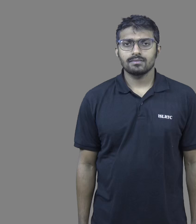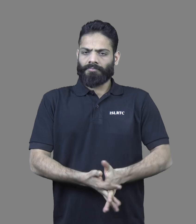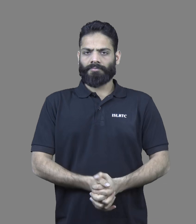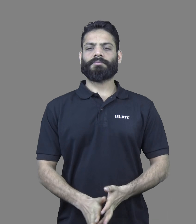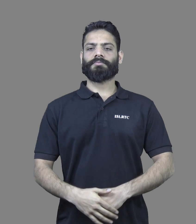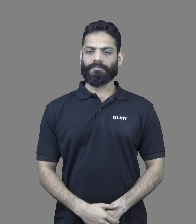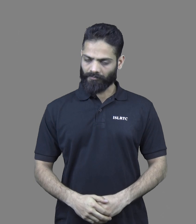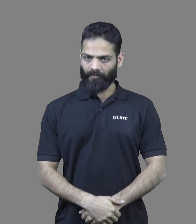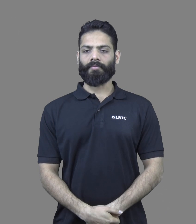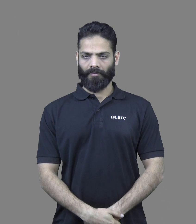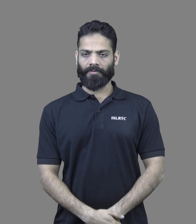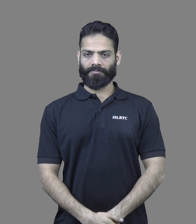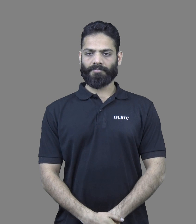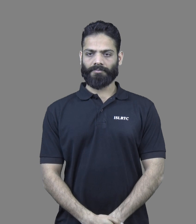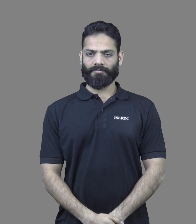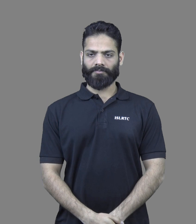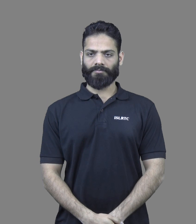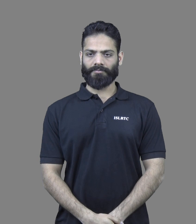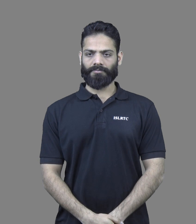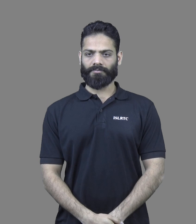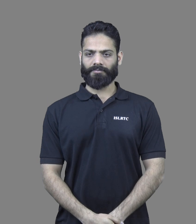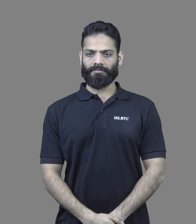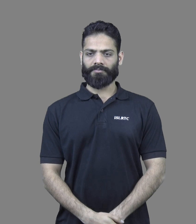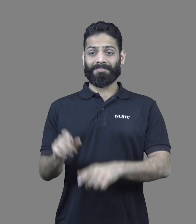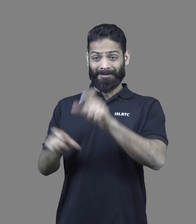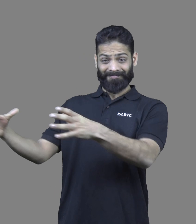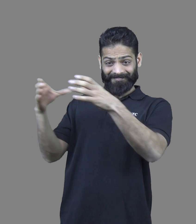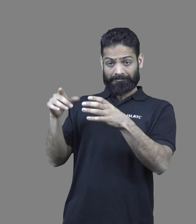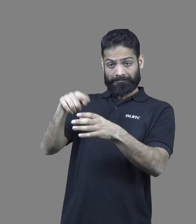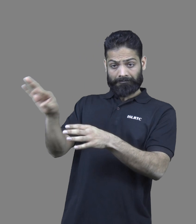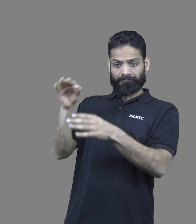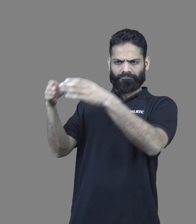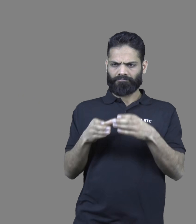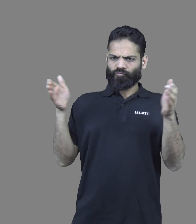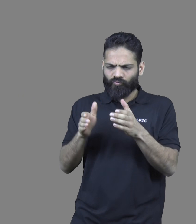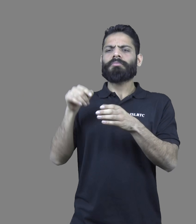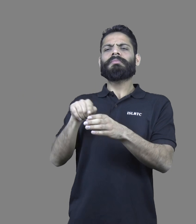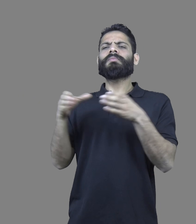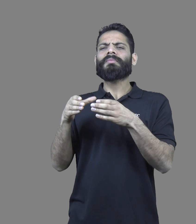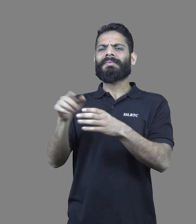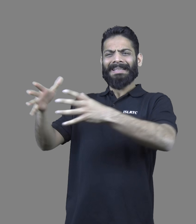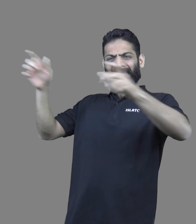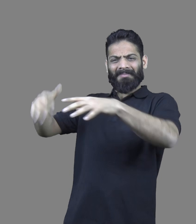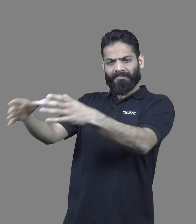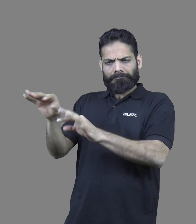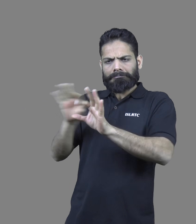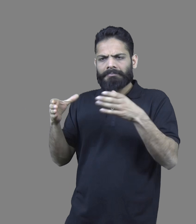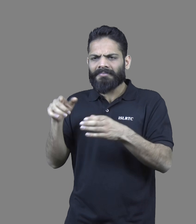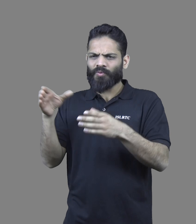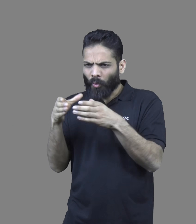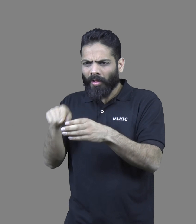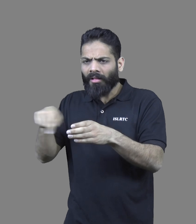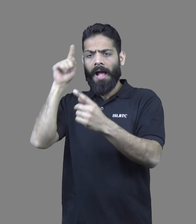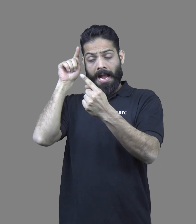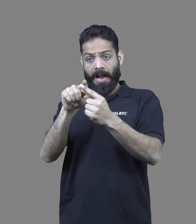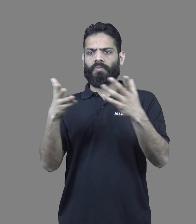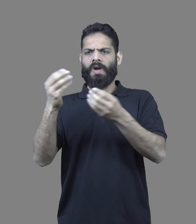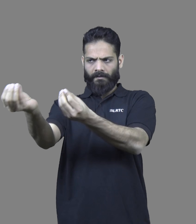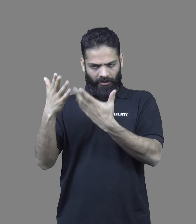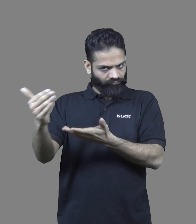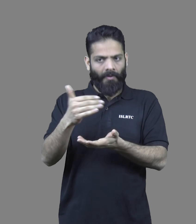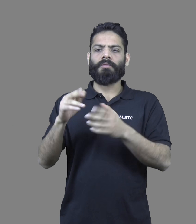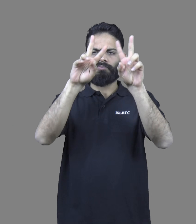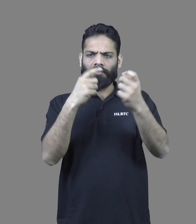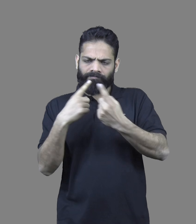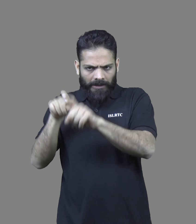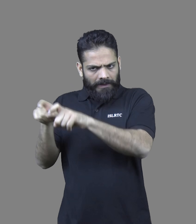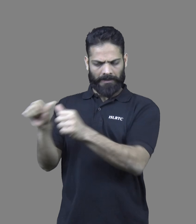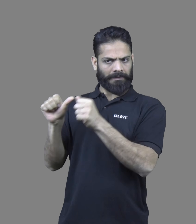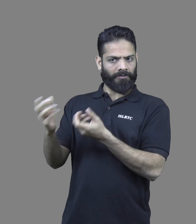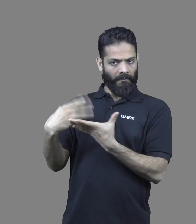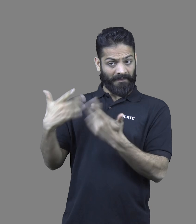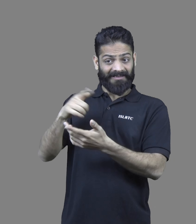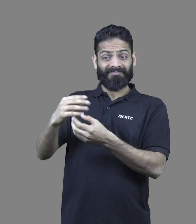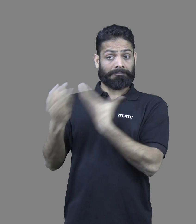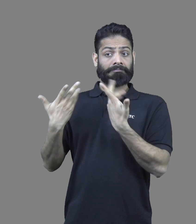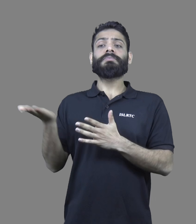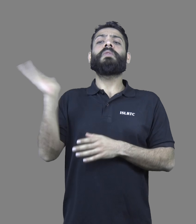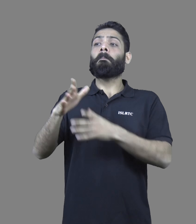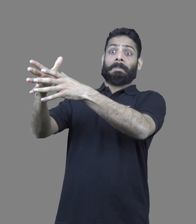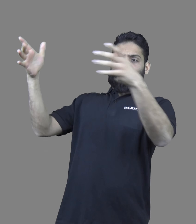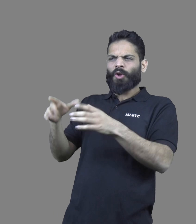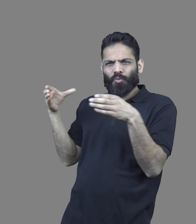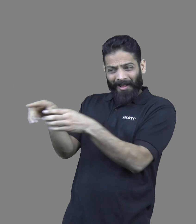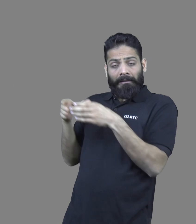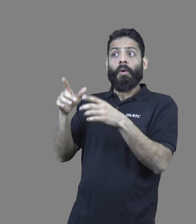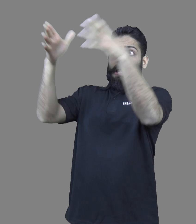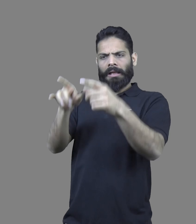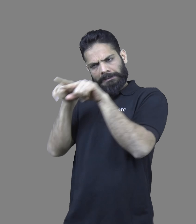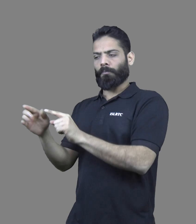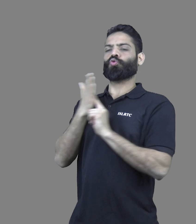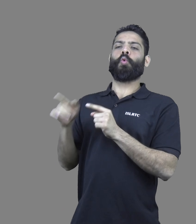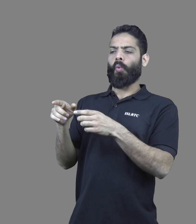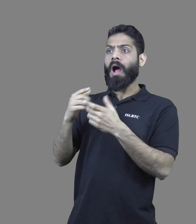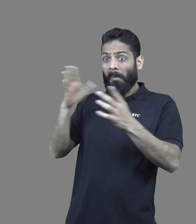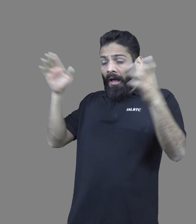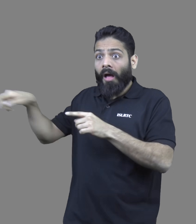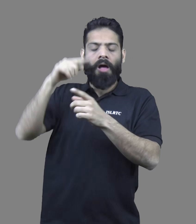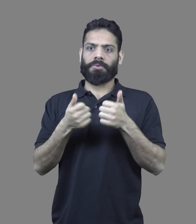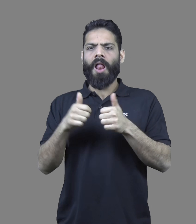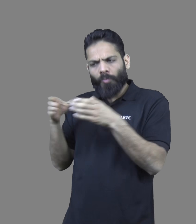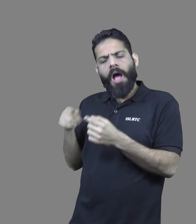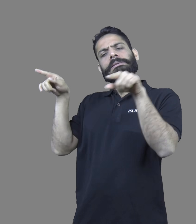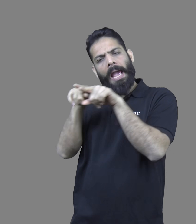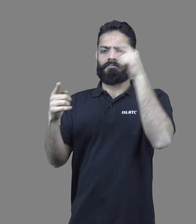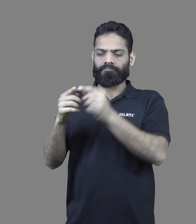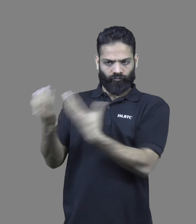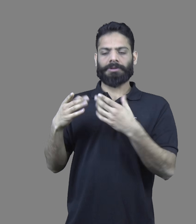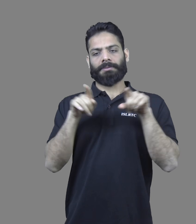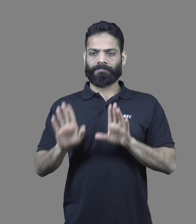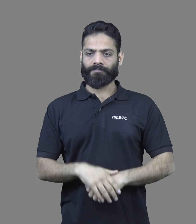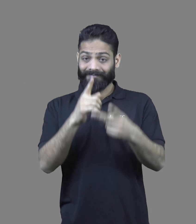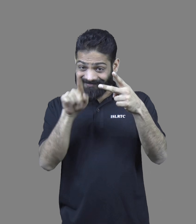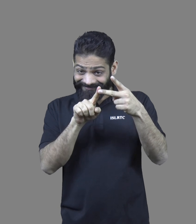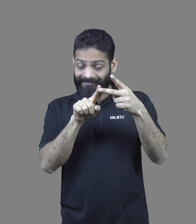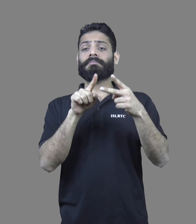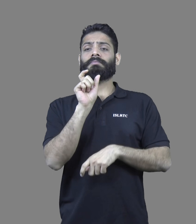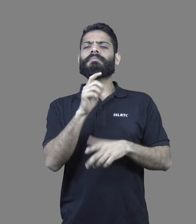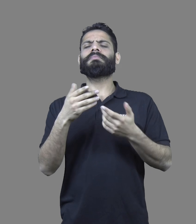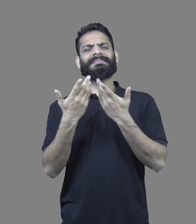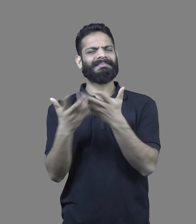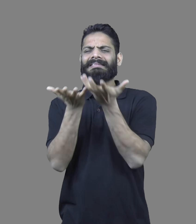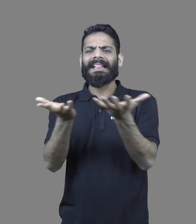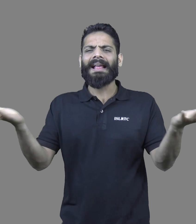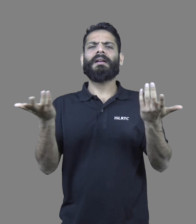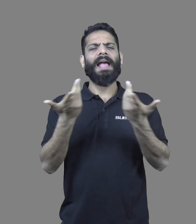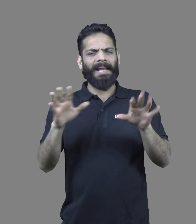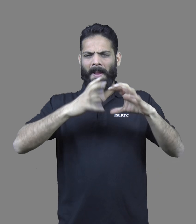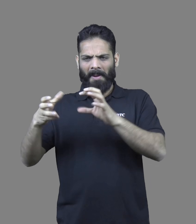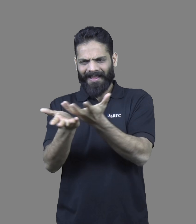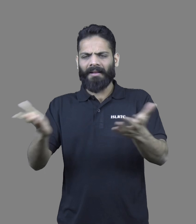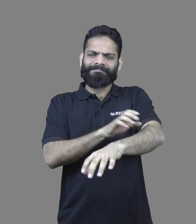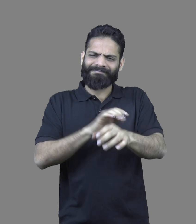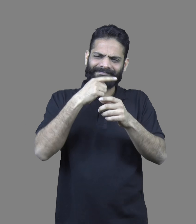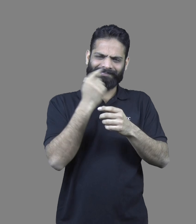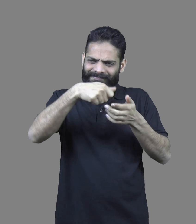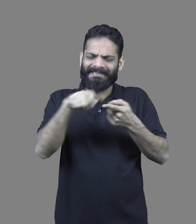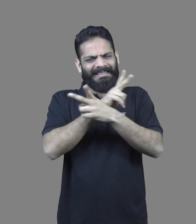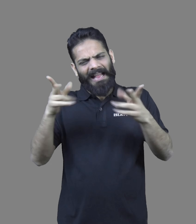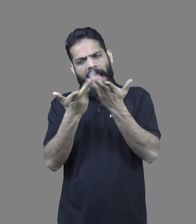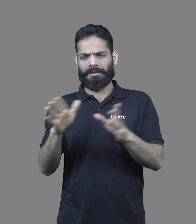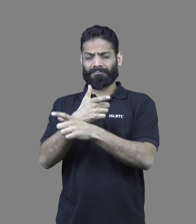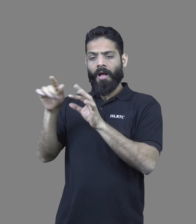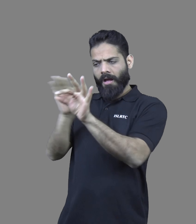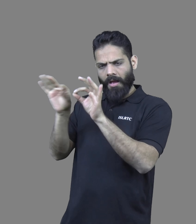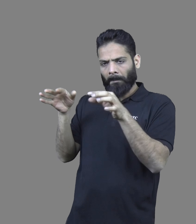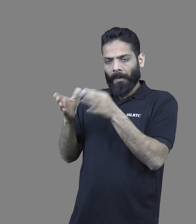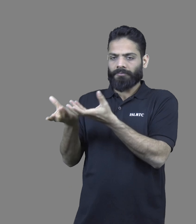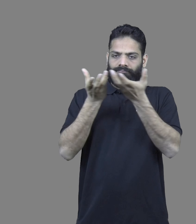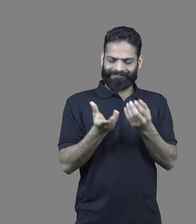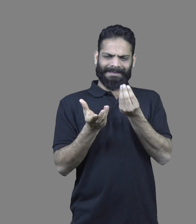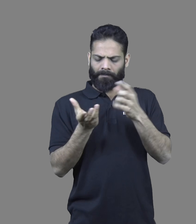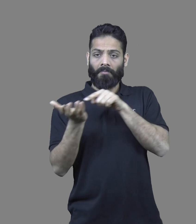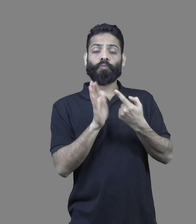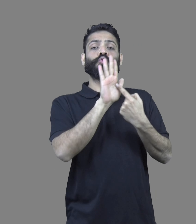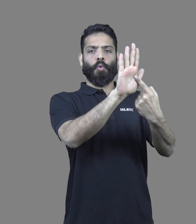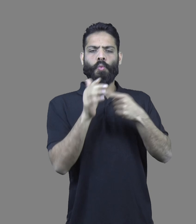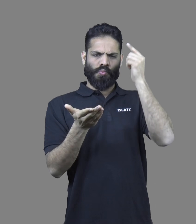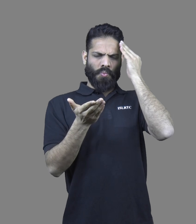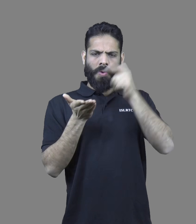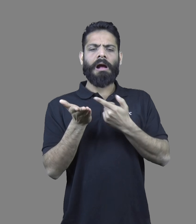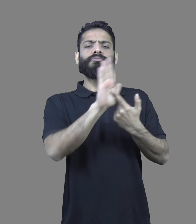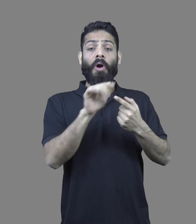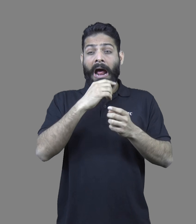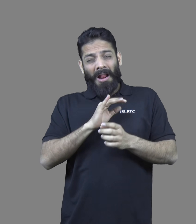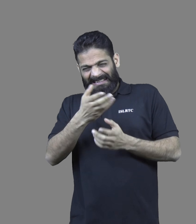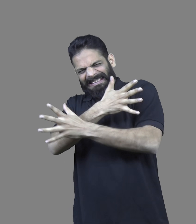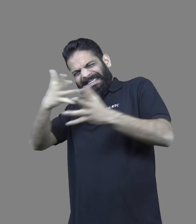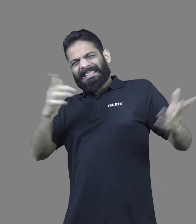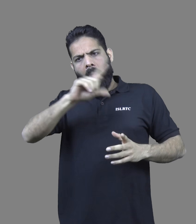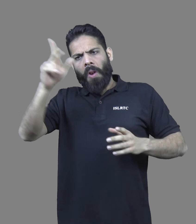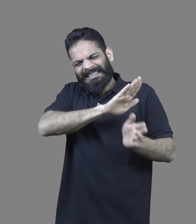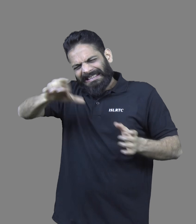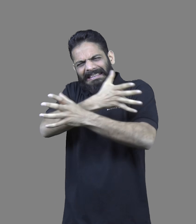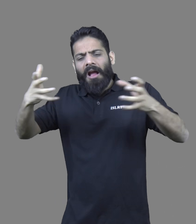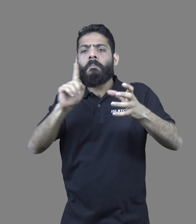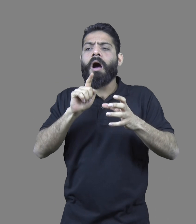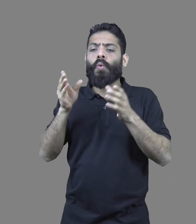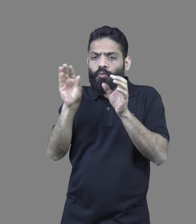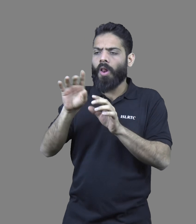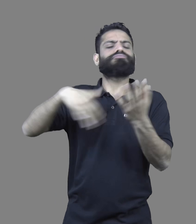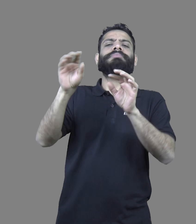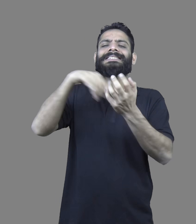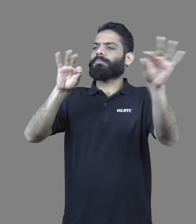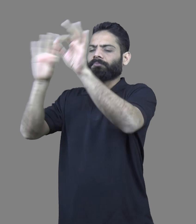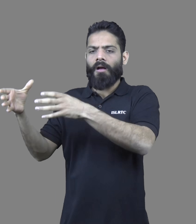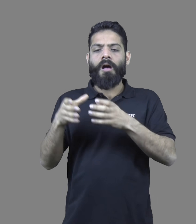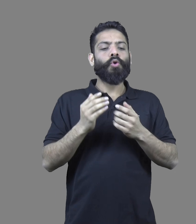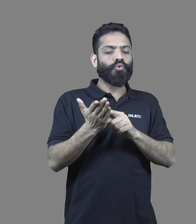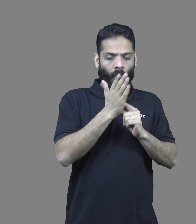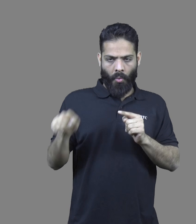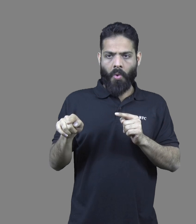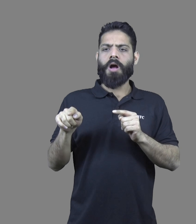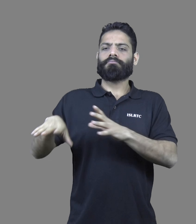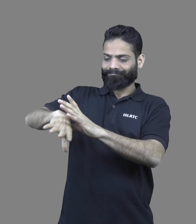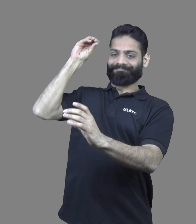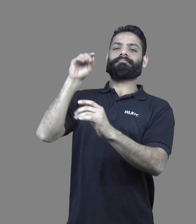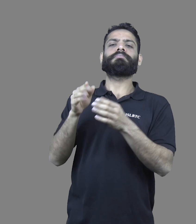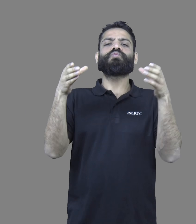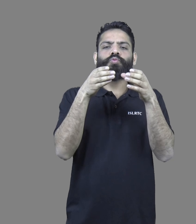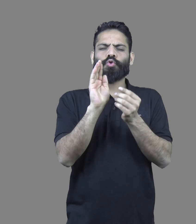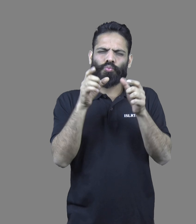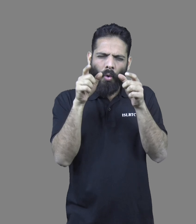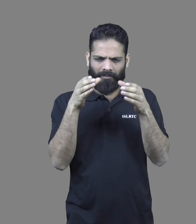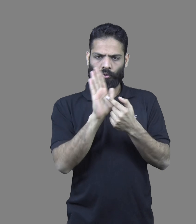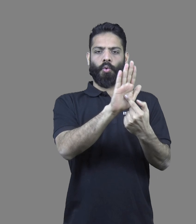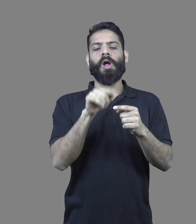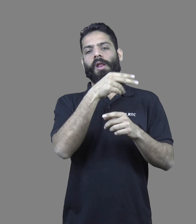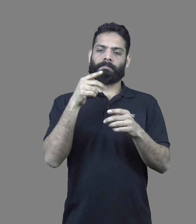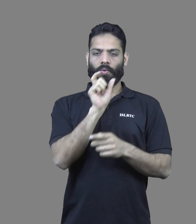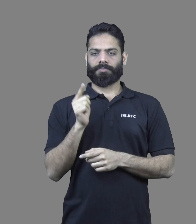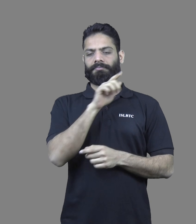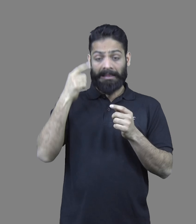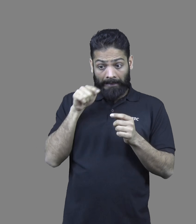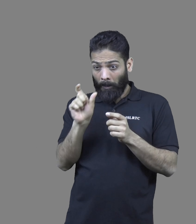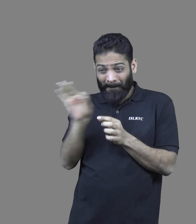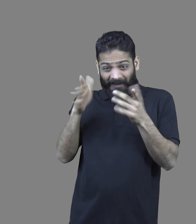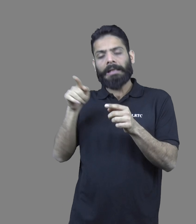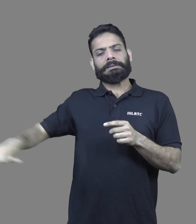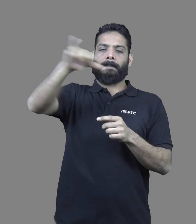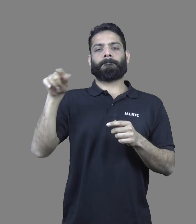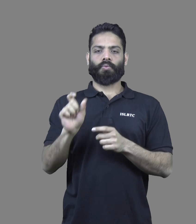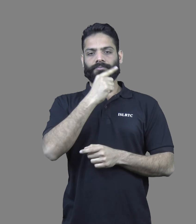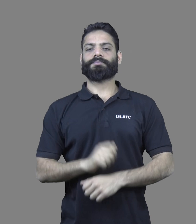Sample